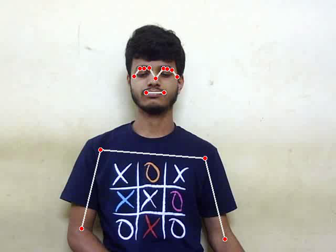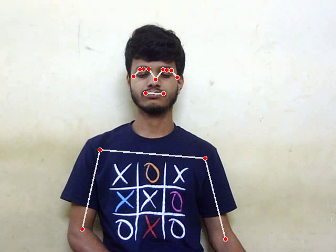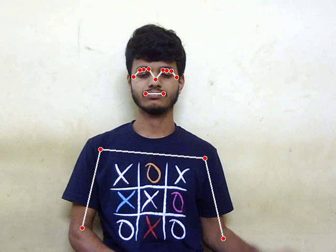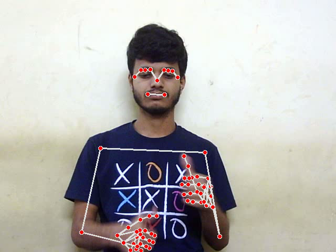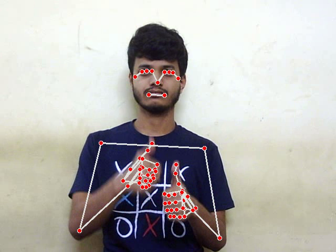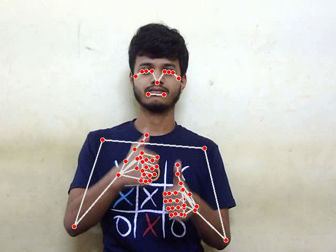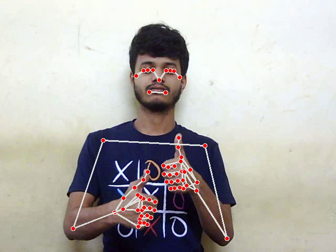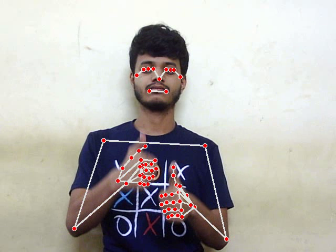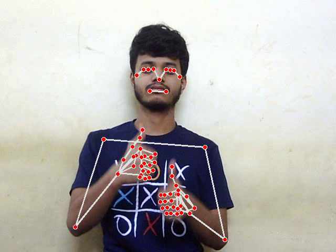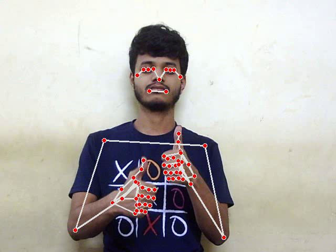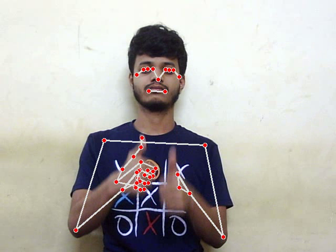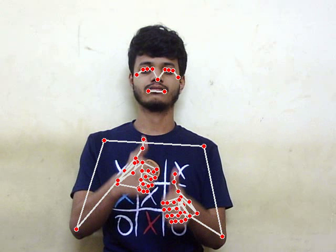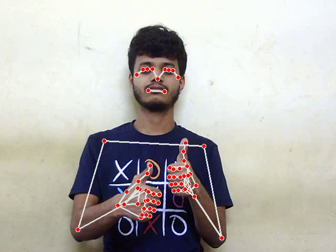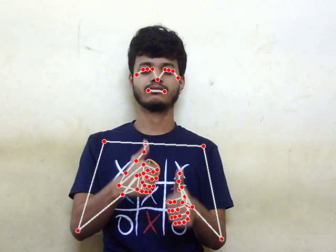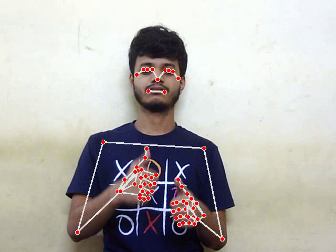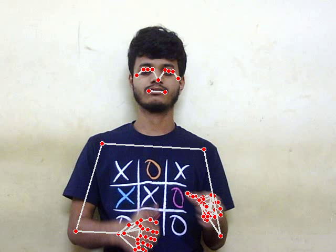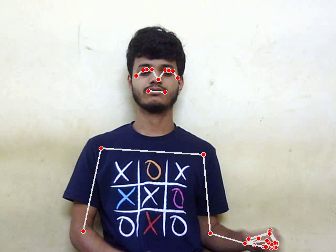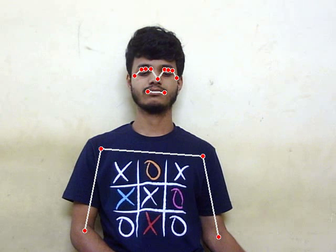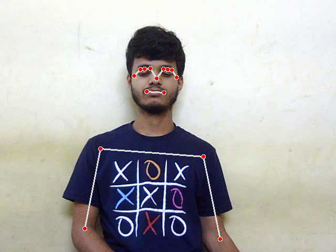which